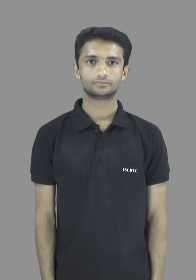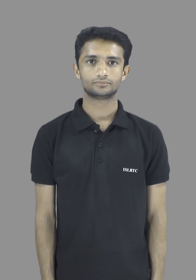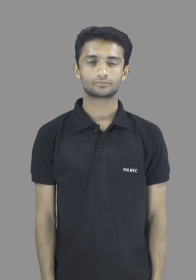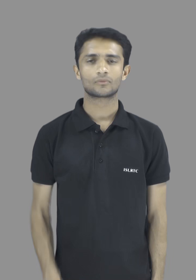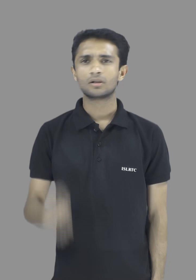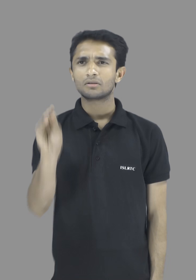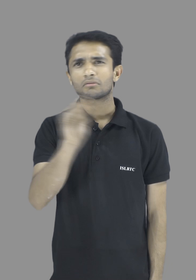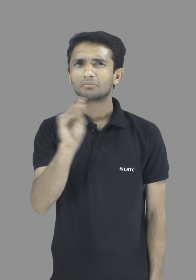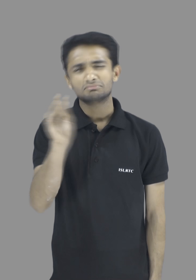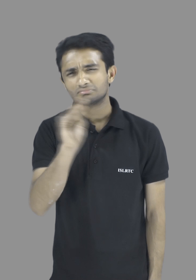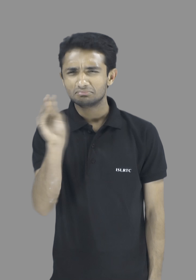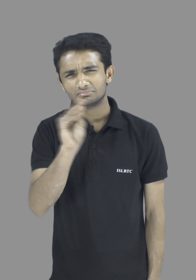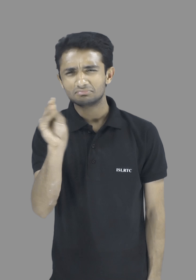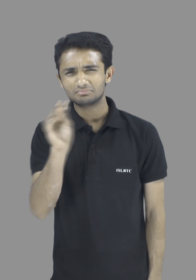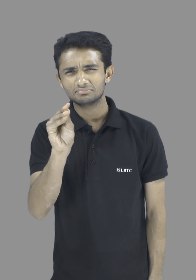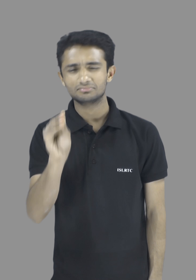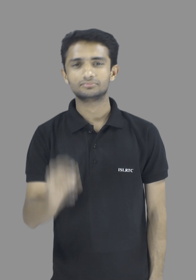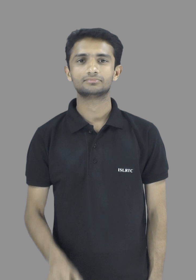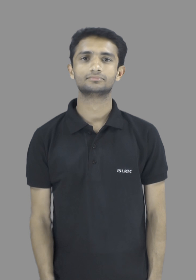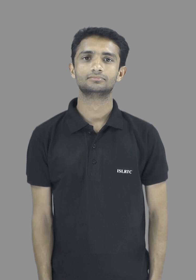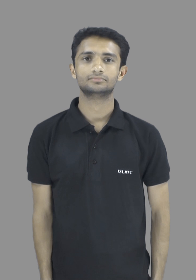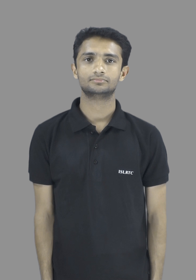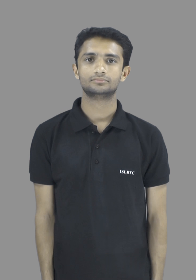Approximate